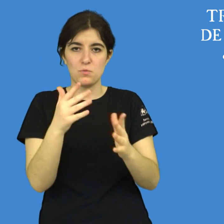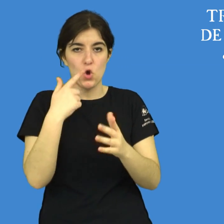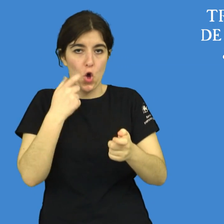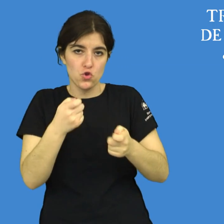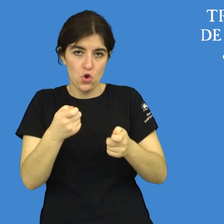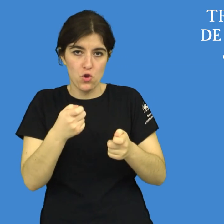control